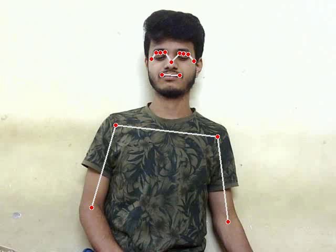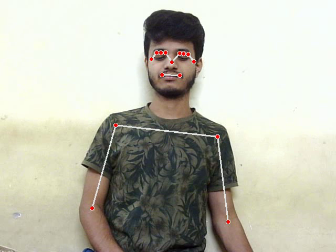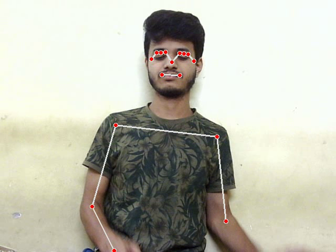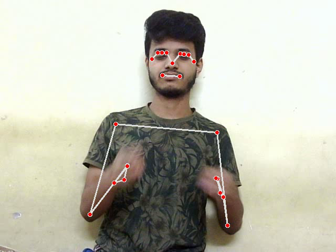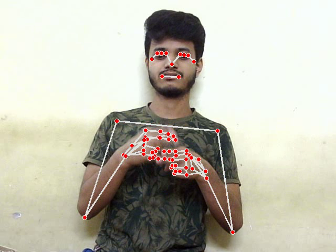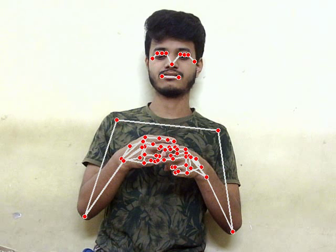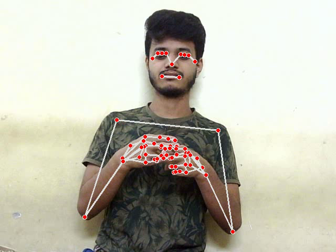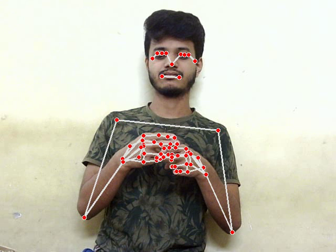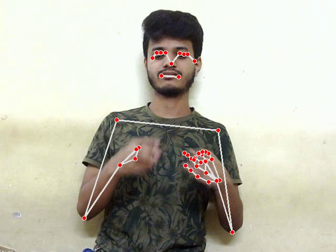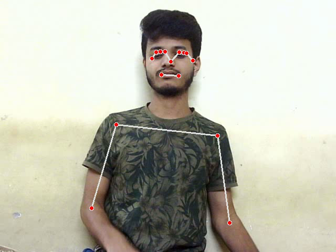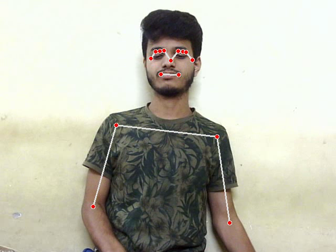name